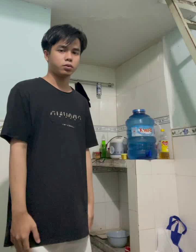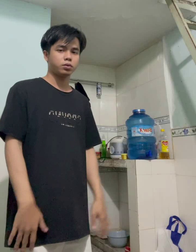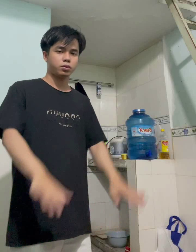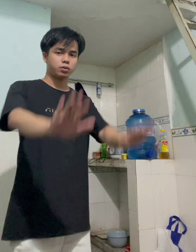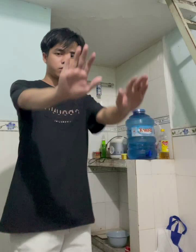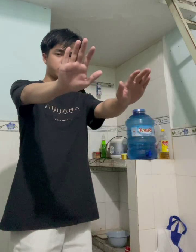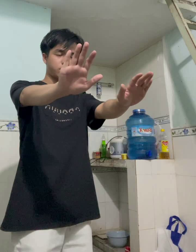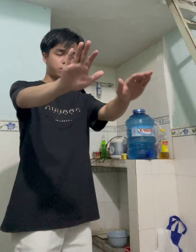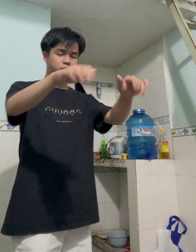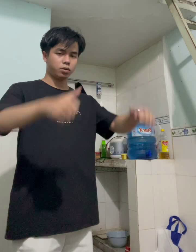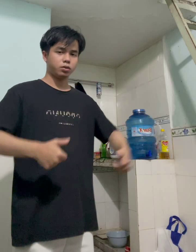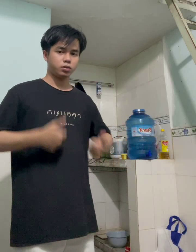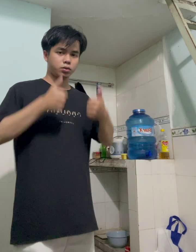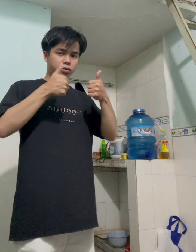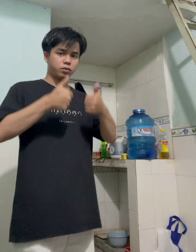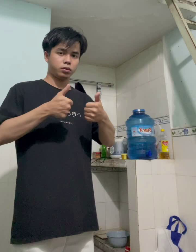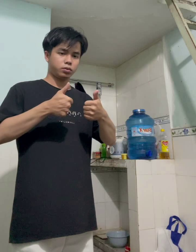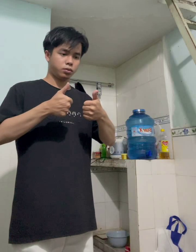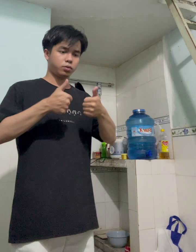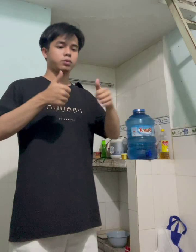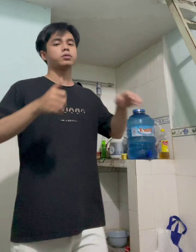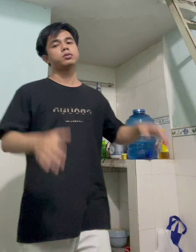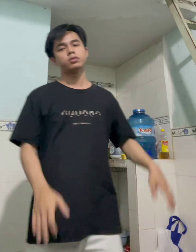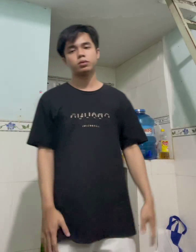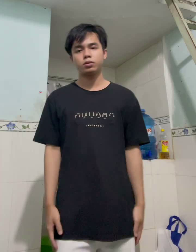tuyet voi